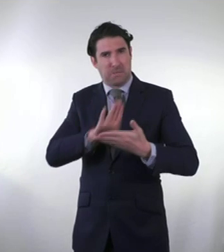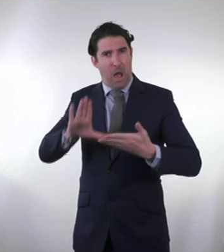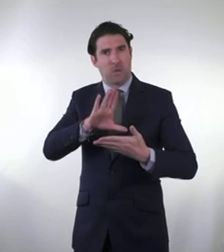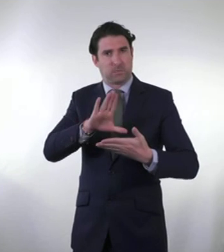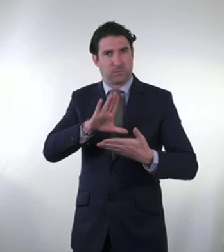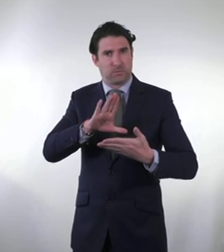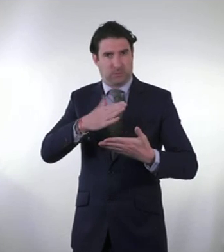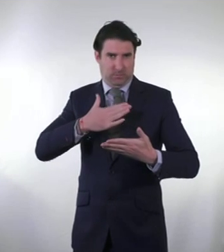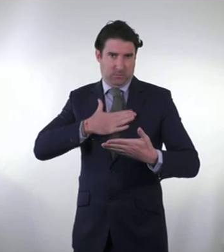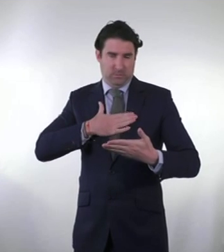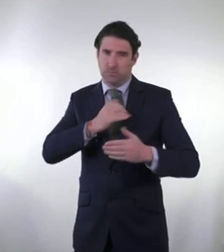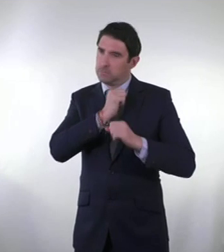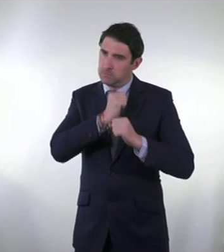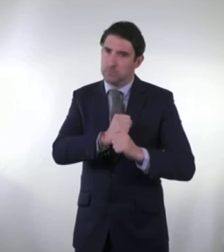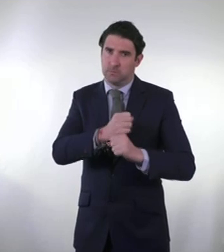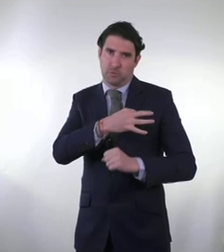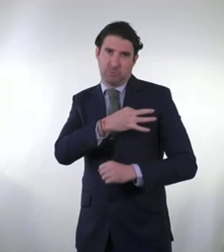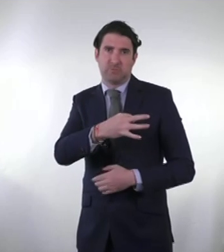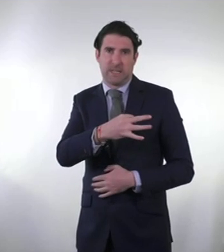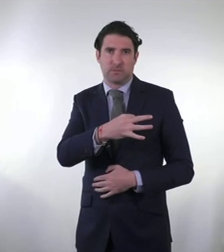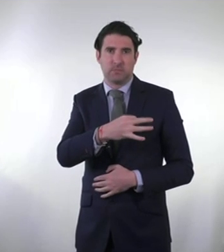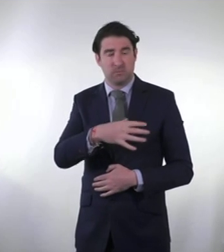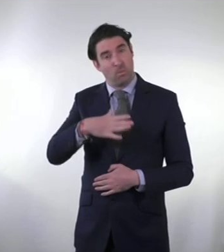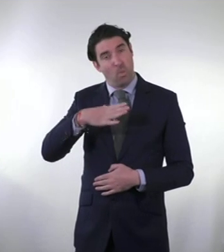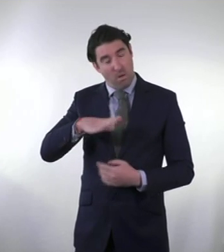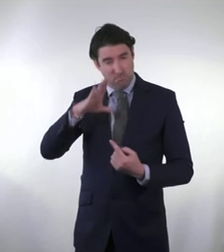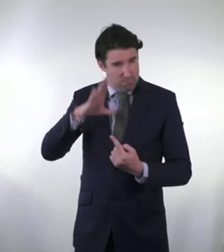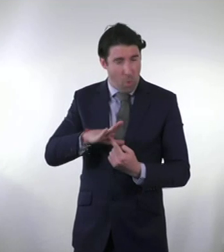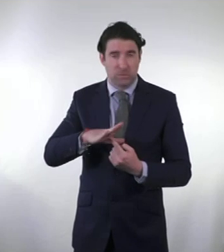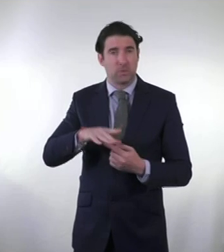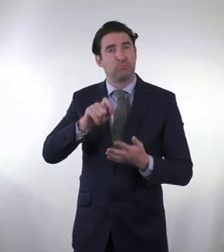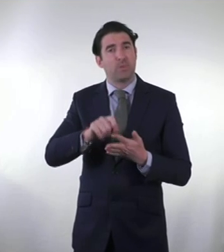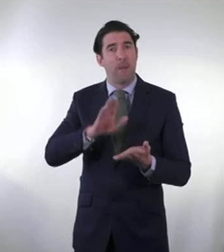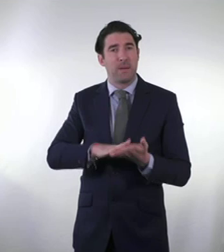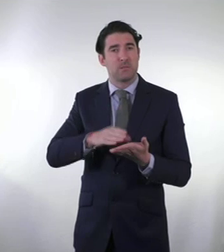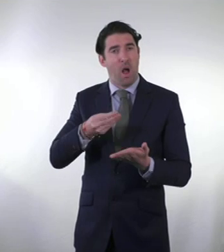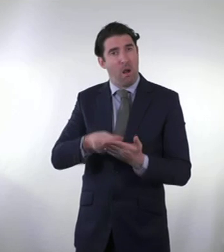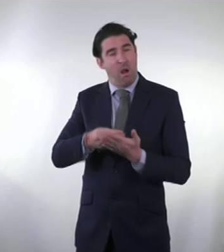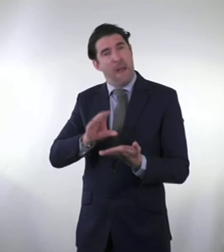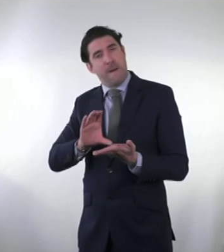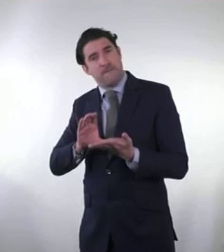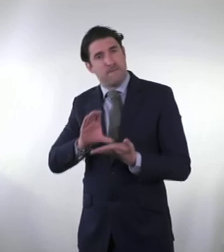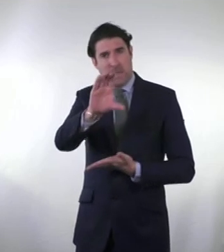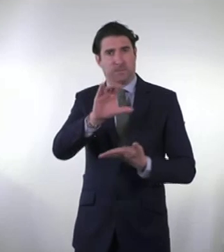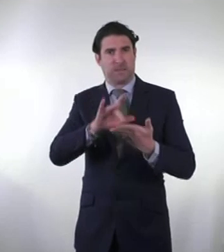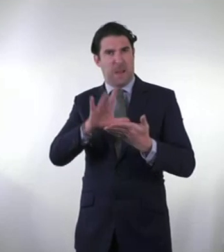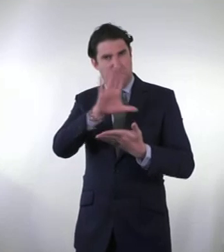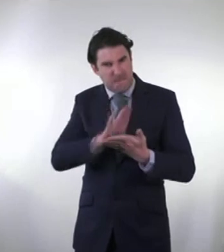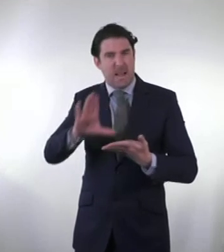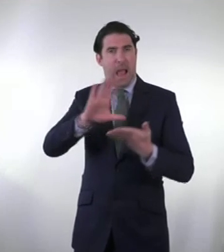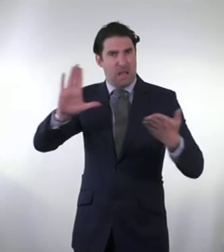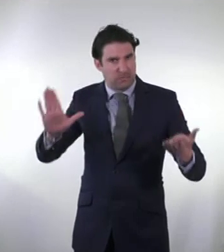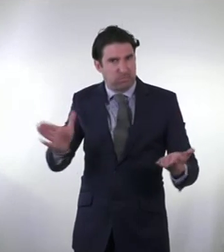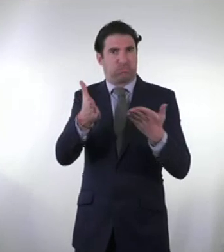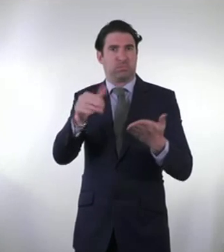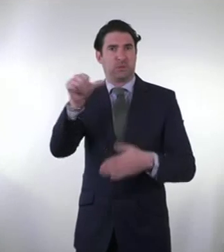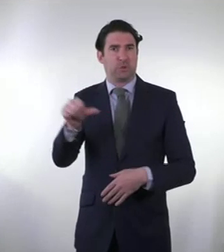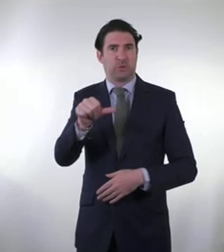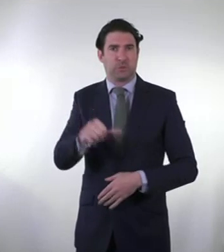Will the Prime Minister commit to investing in the heart of our country and fire up the midlands engine?